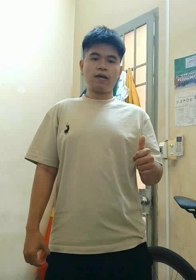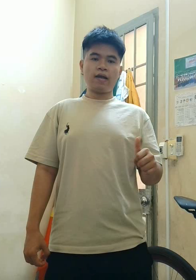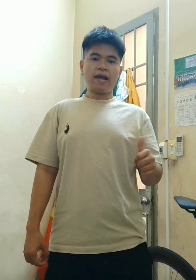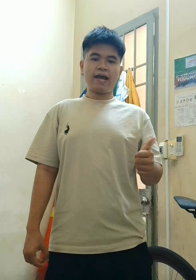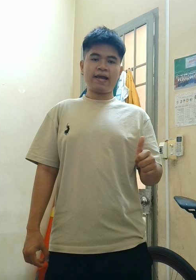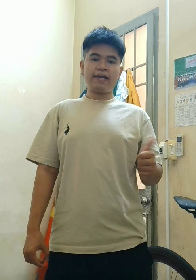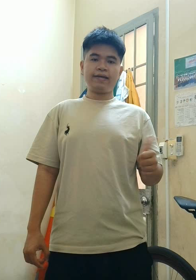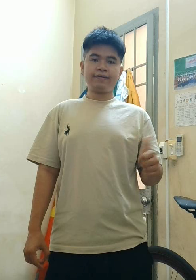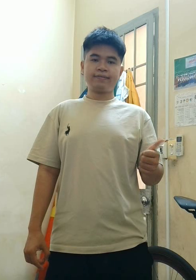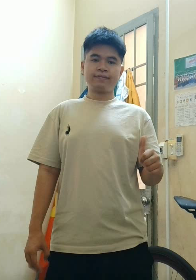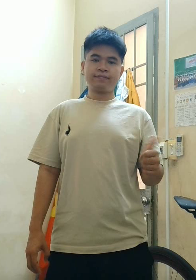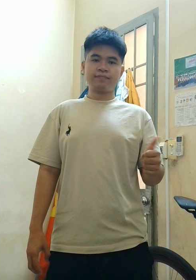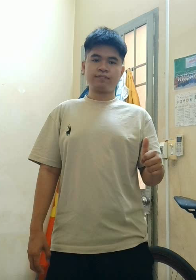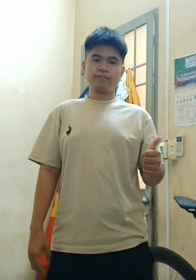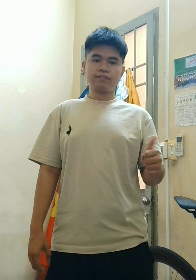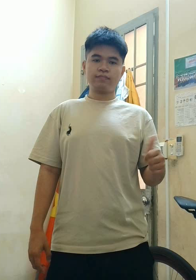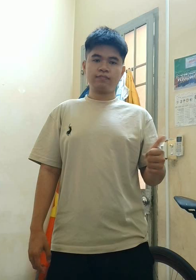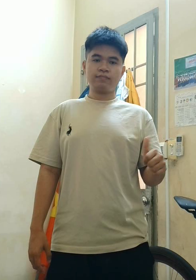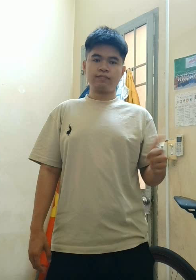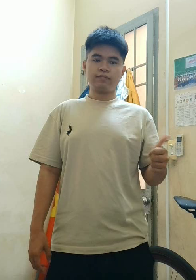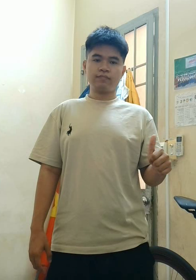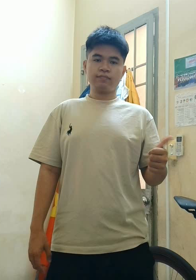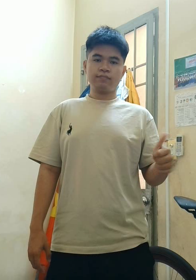ai